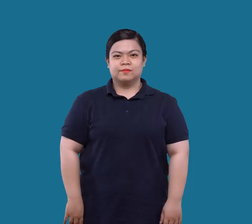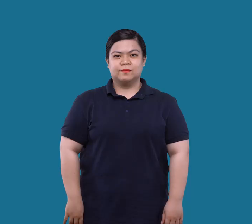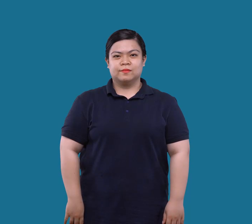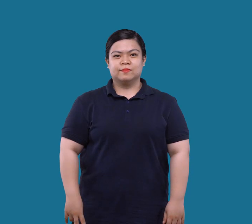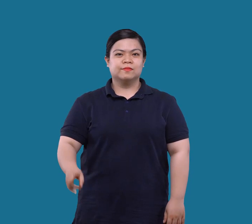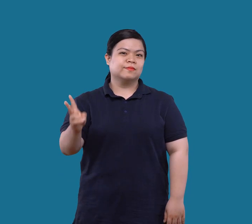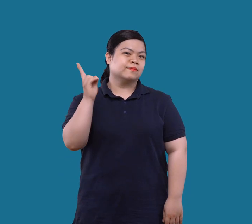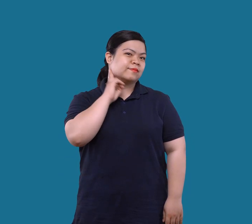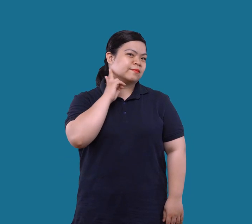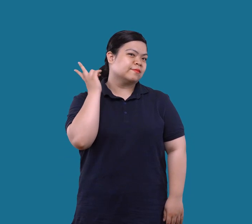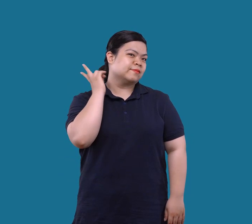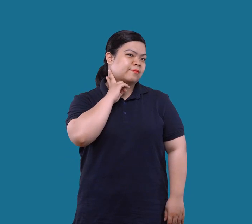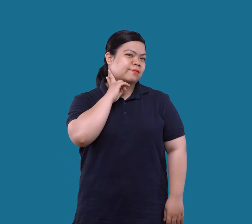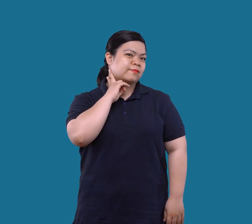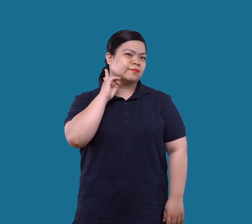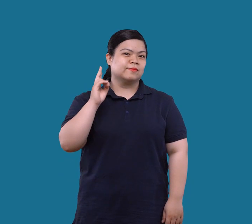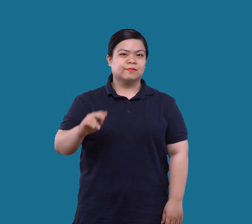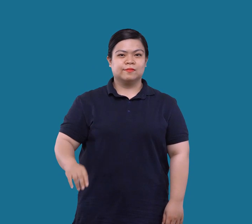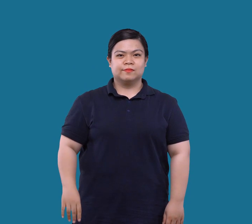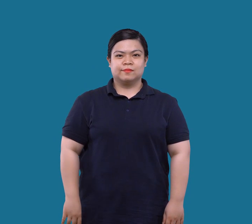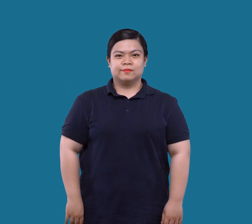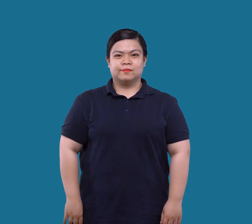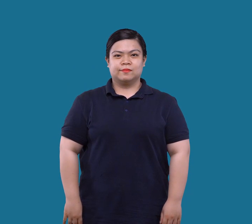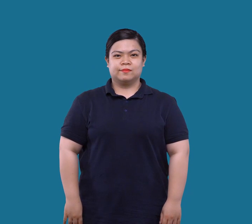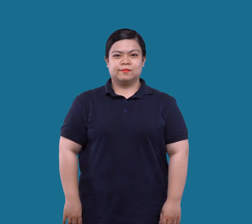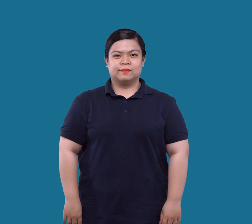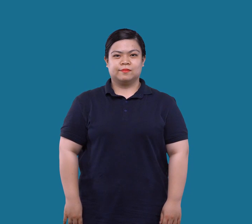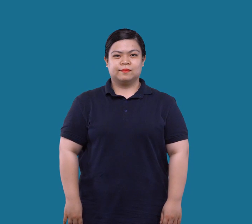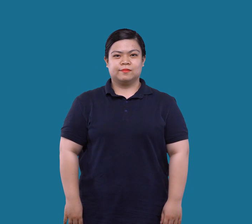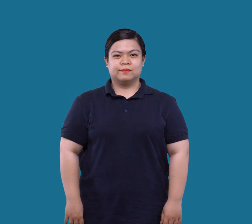Trà Vinh